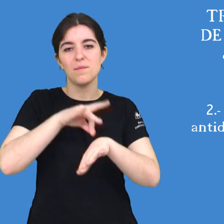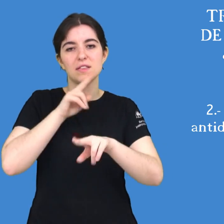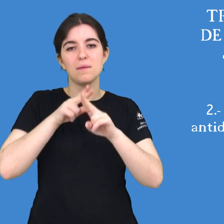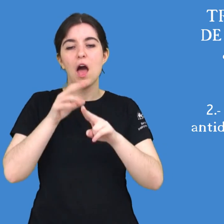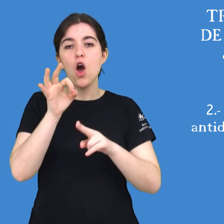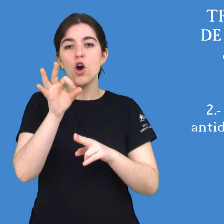nombre